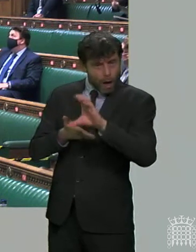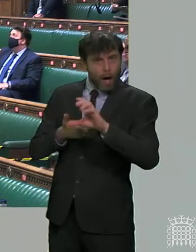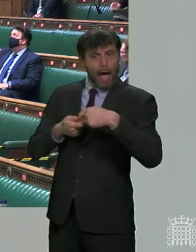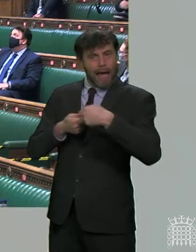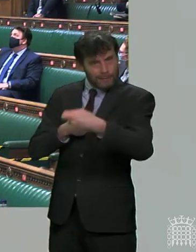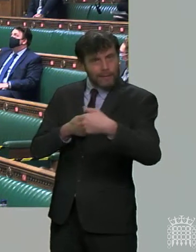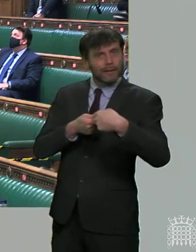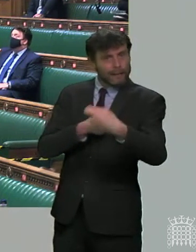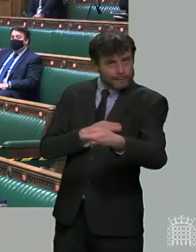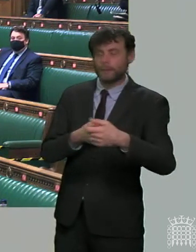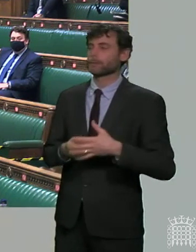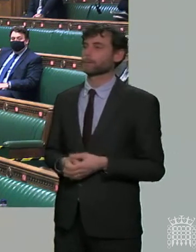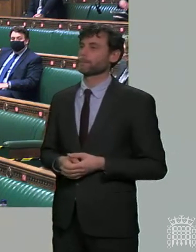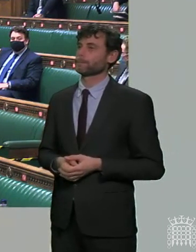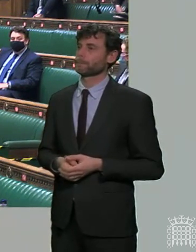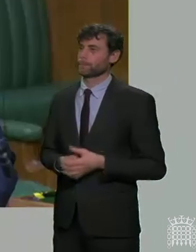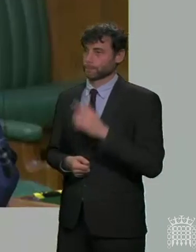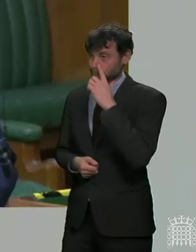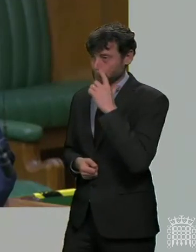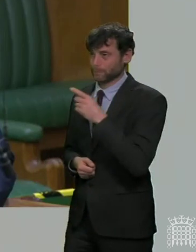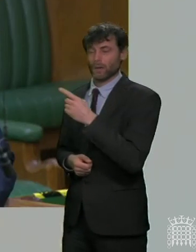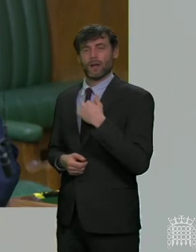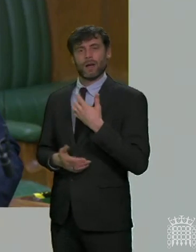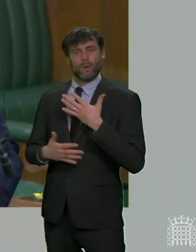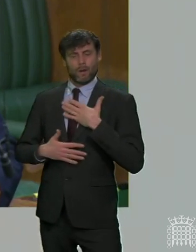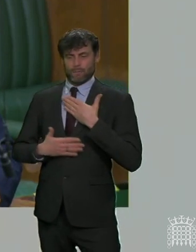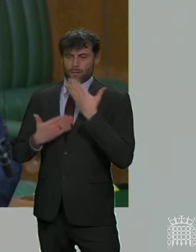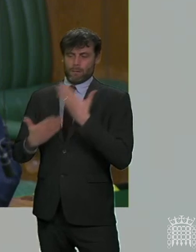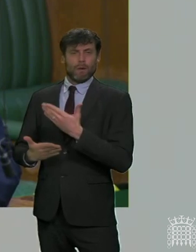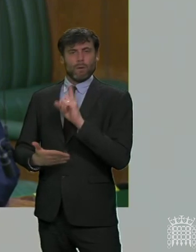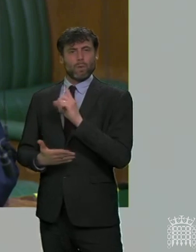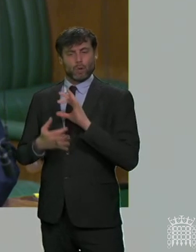May I warmly welcome the Union connectivity review that has been announced this morning?